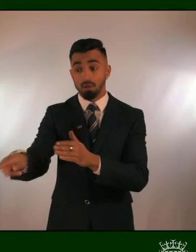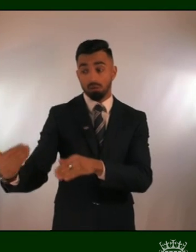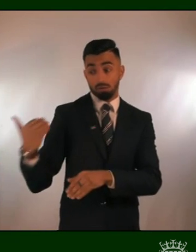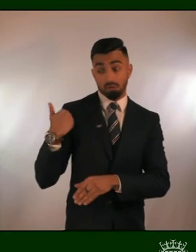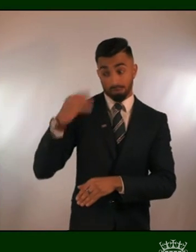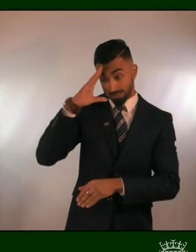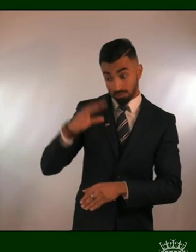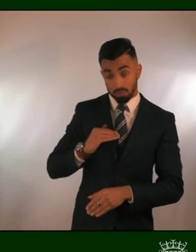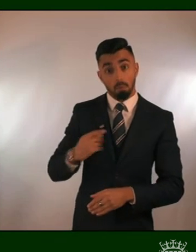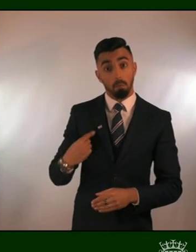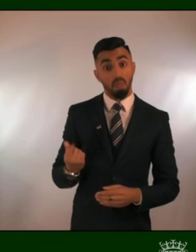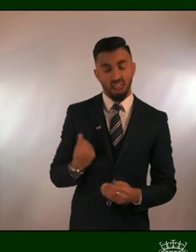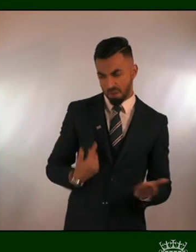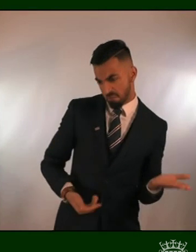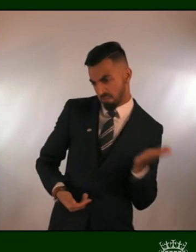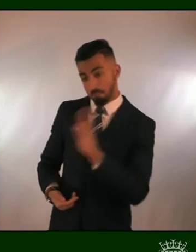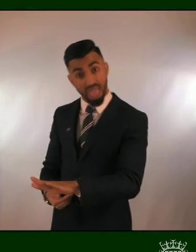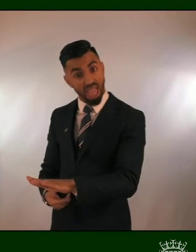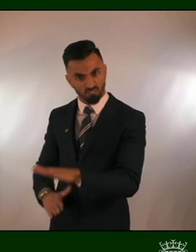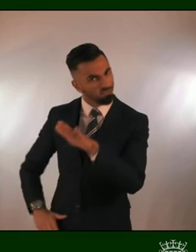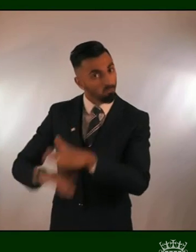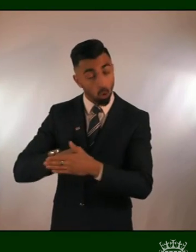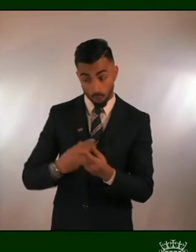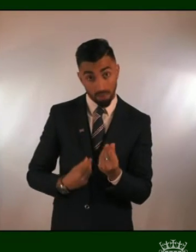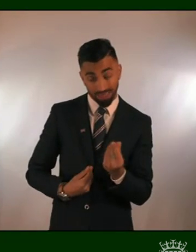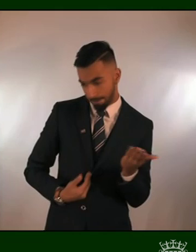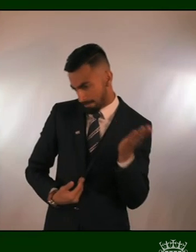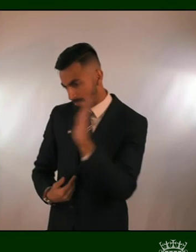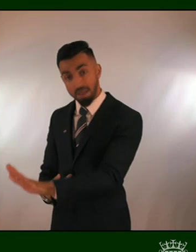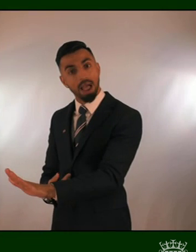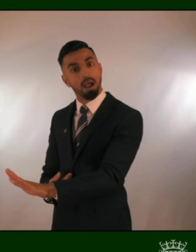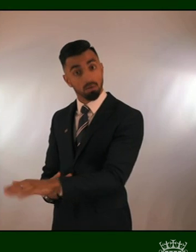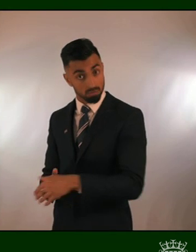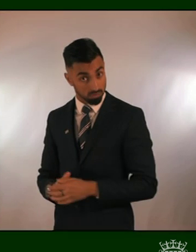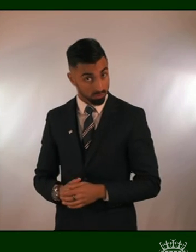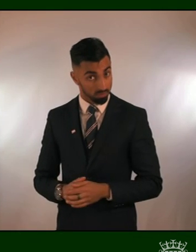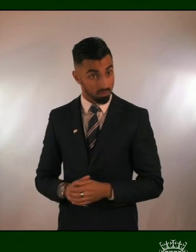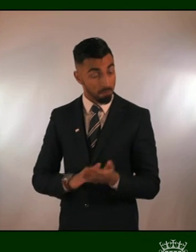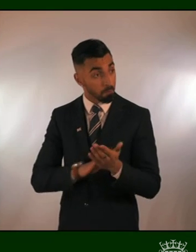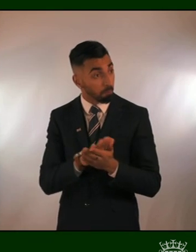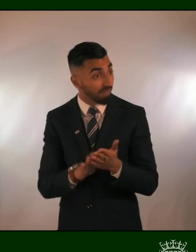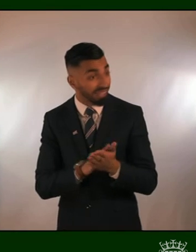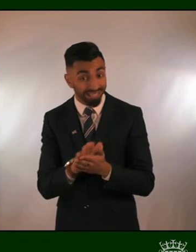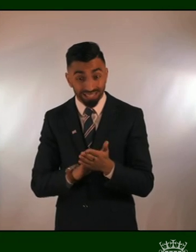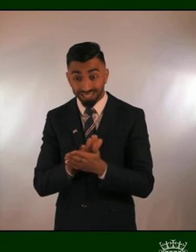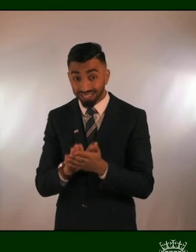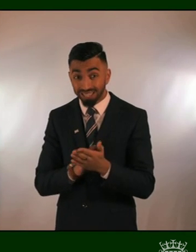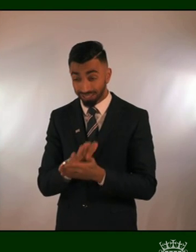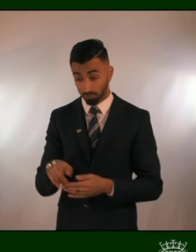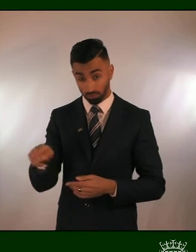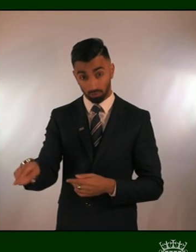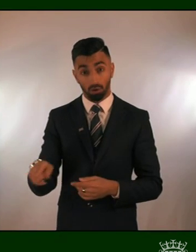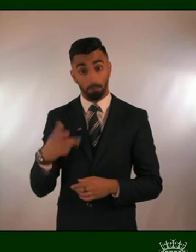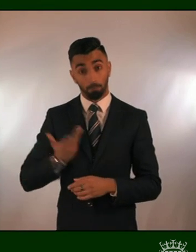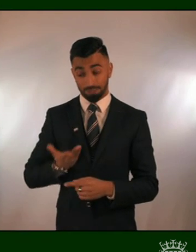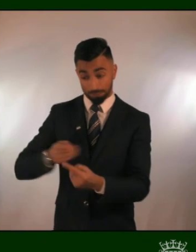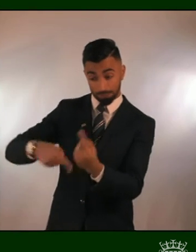That could provide over £2 billion for up to 2 million businesses.